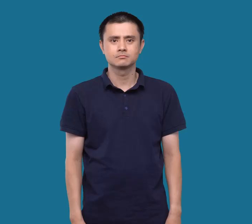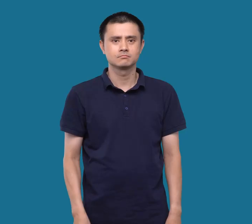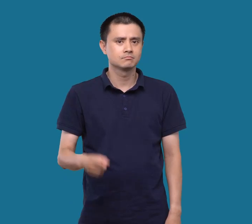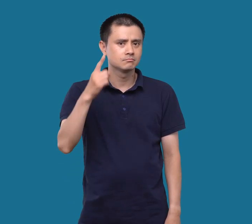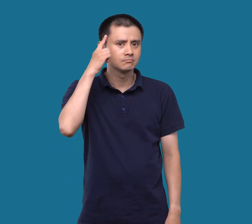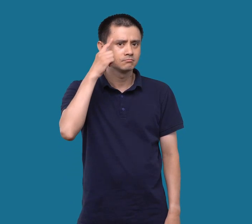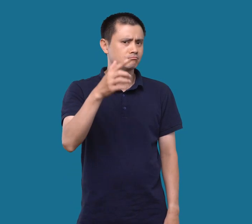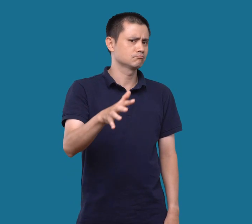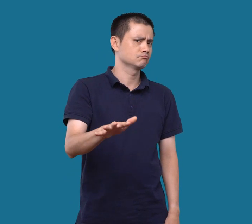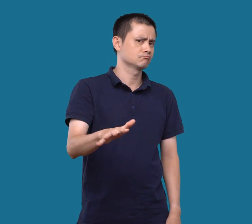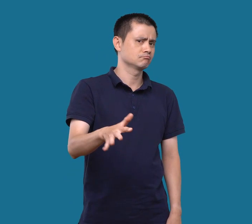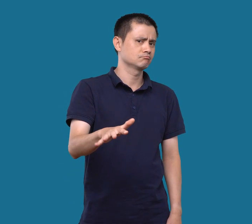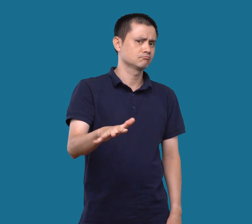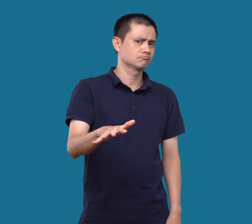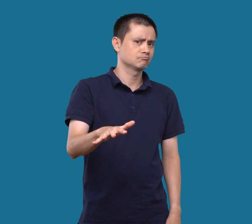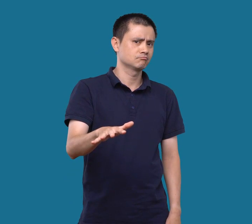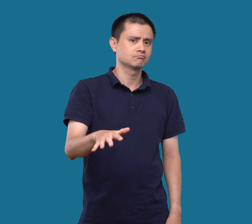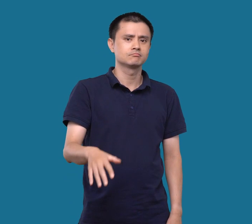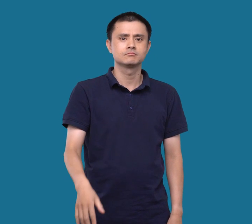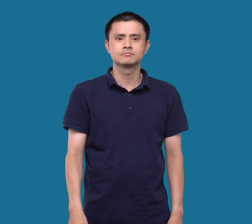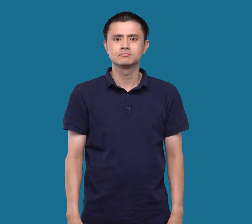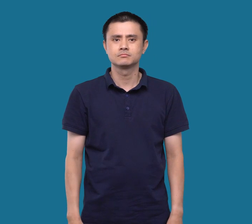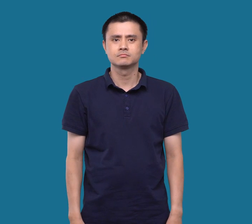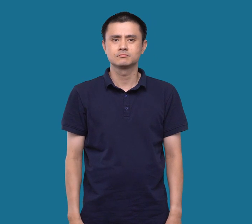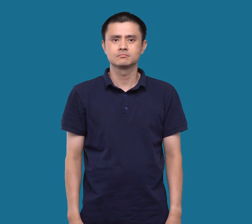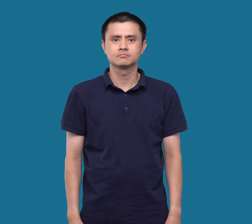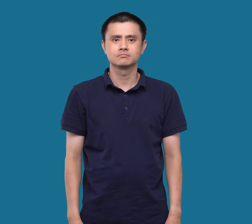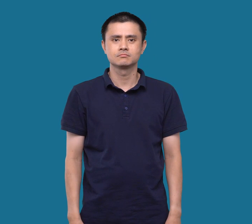nghi ngờ